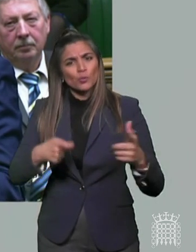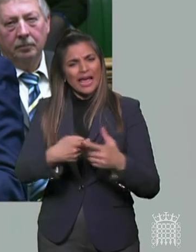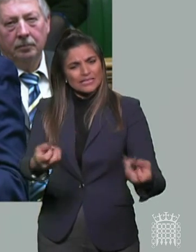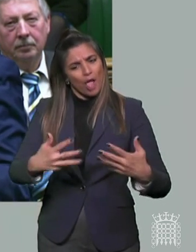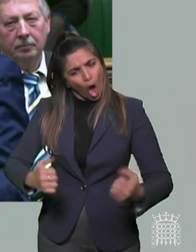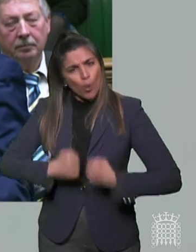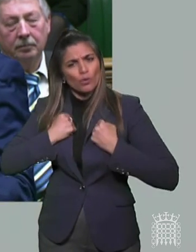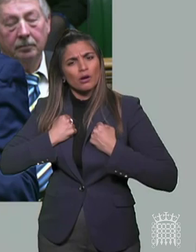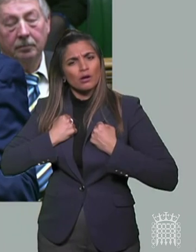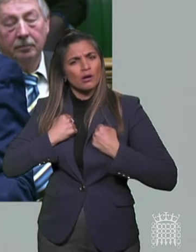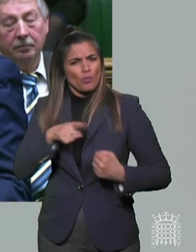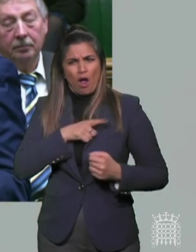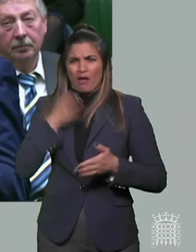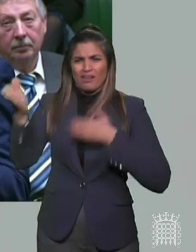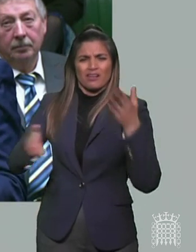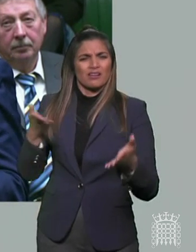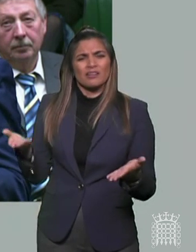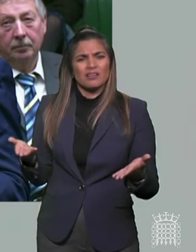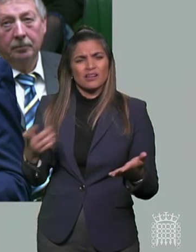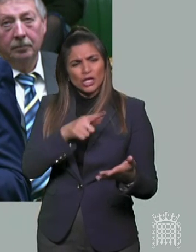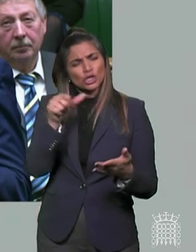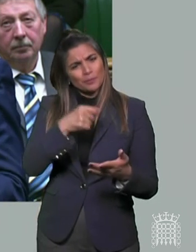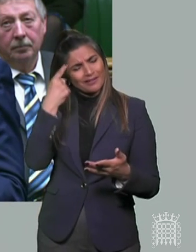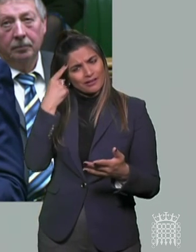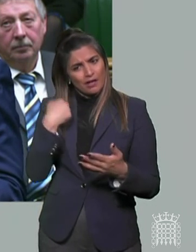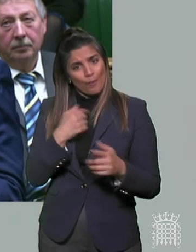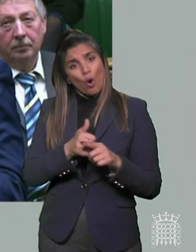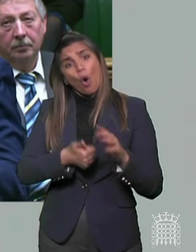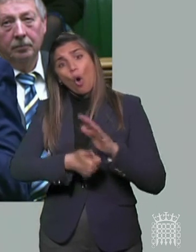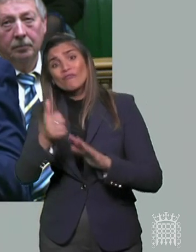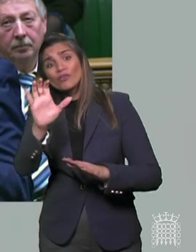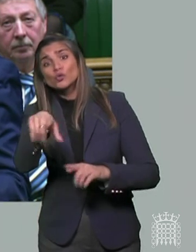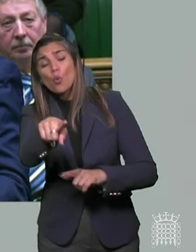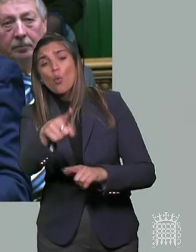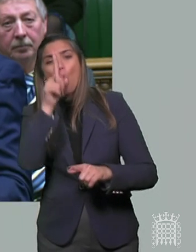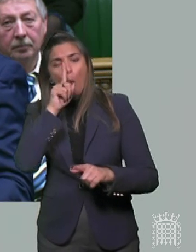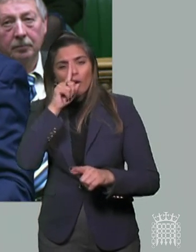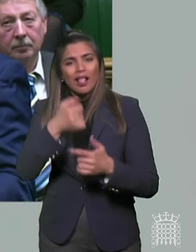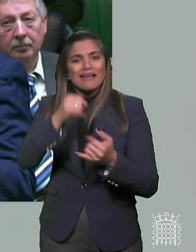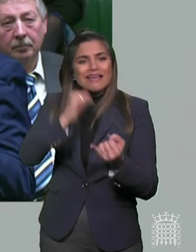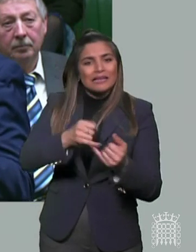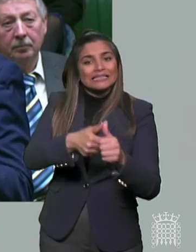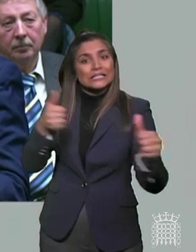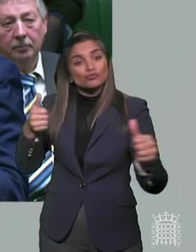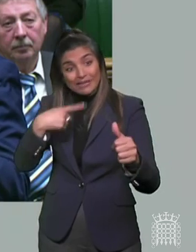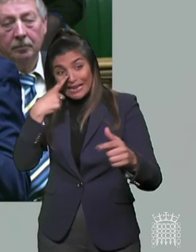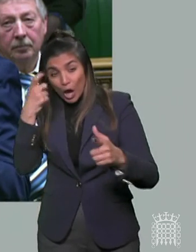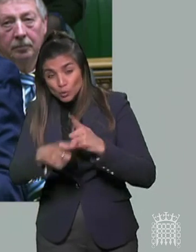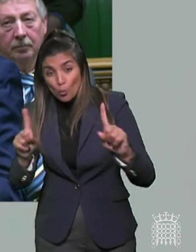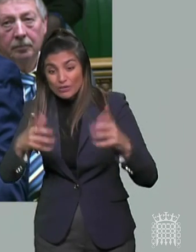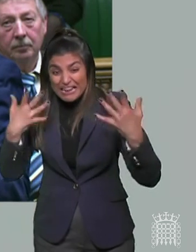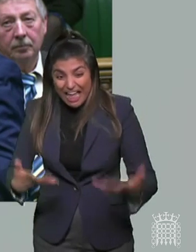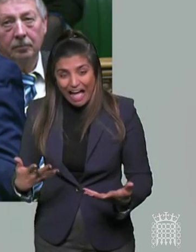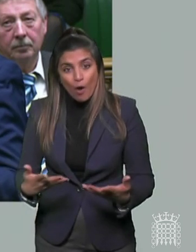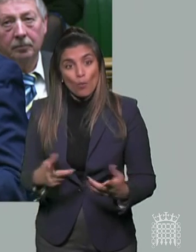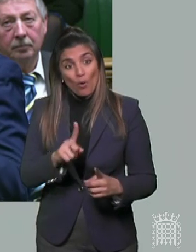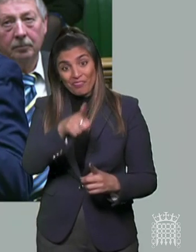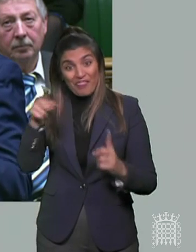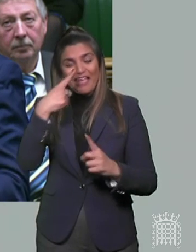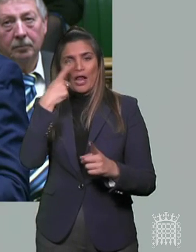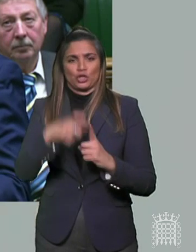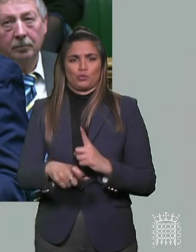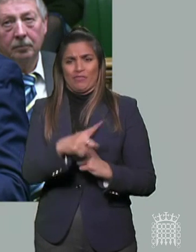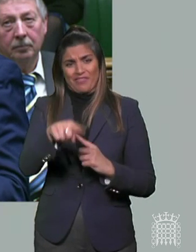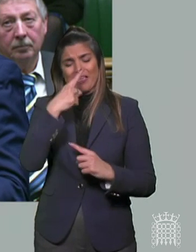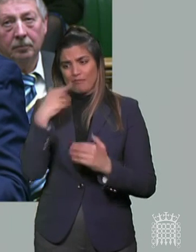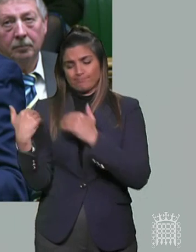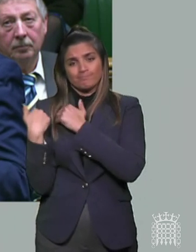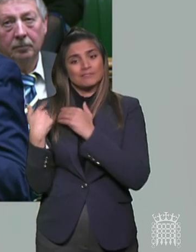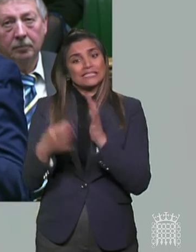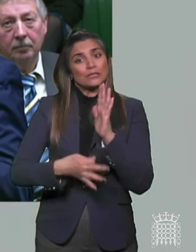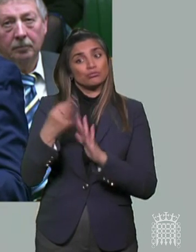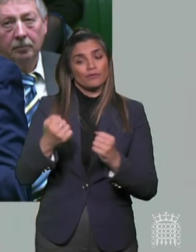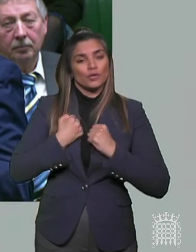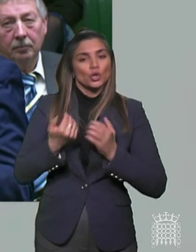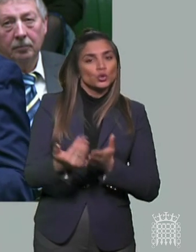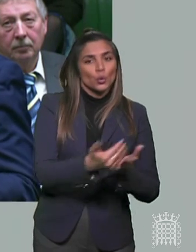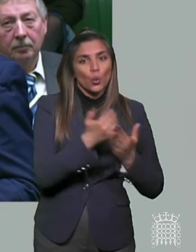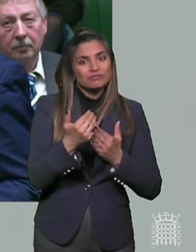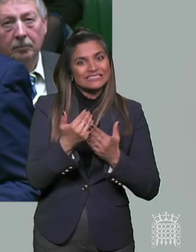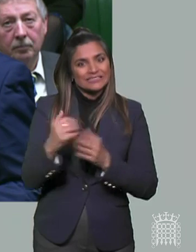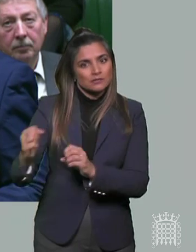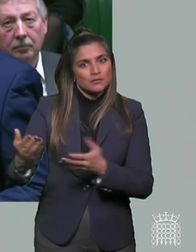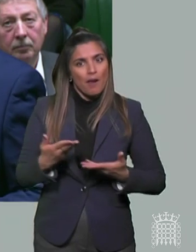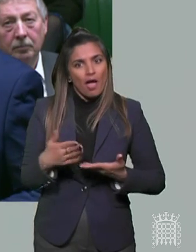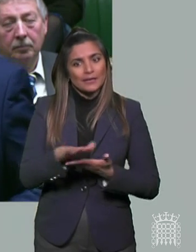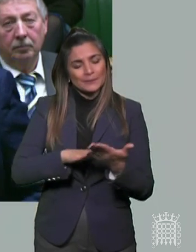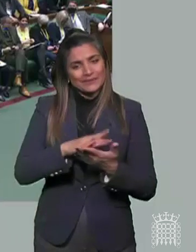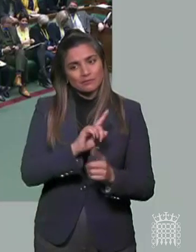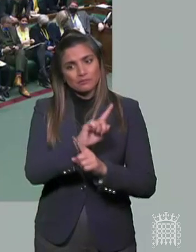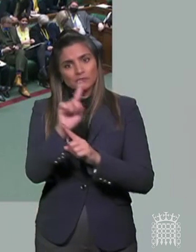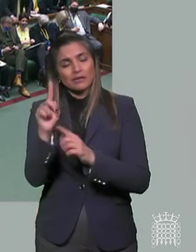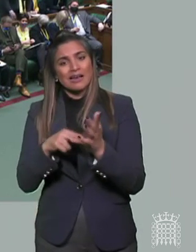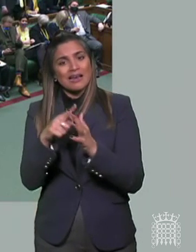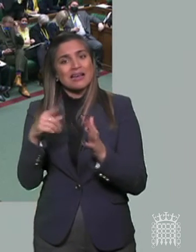Should he not also be speaking to our offshore oil and gas industry about what it can do in the here and now to improve security of supply and to assist in the journey towards net zero?